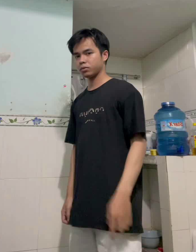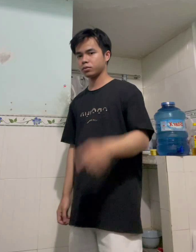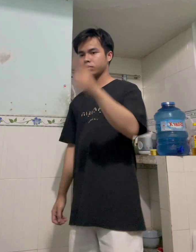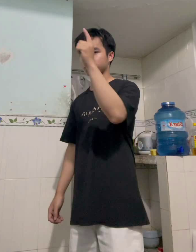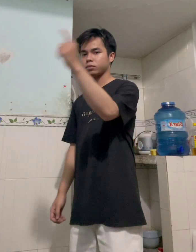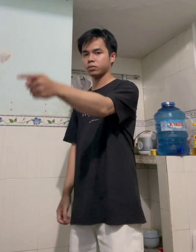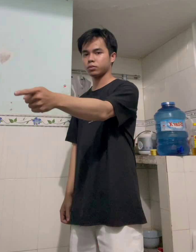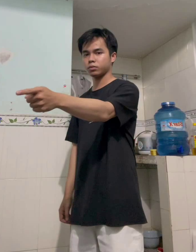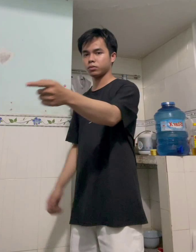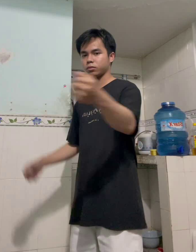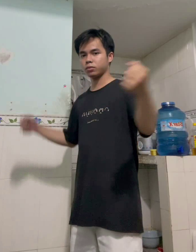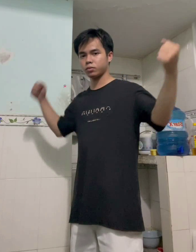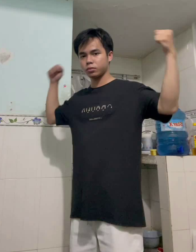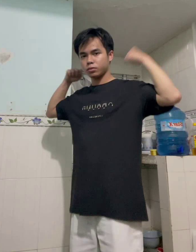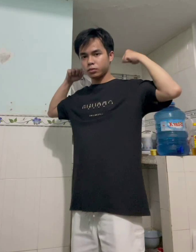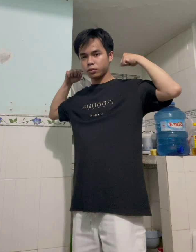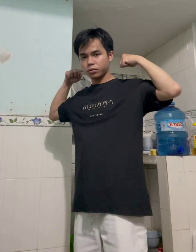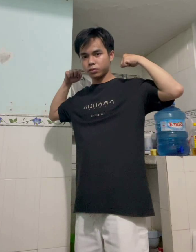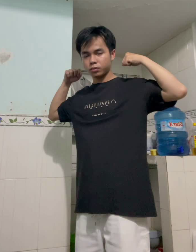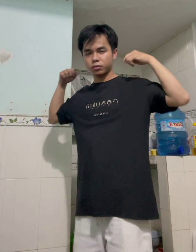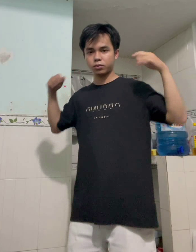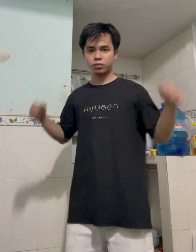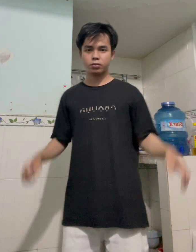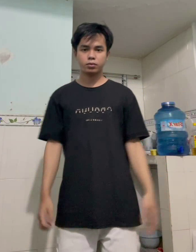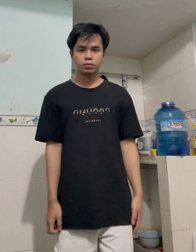ban khoe khong